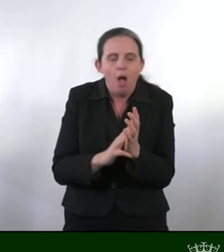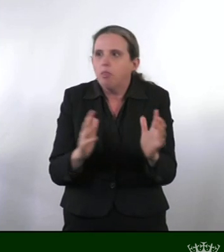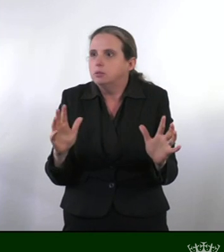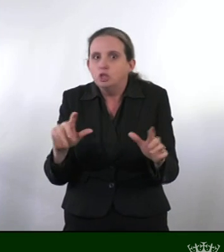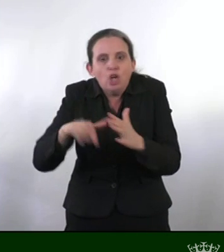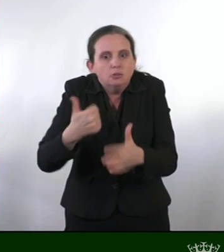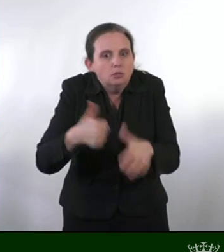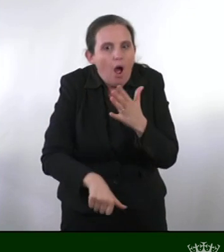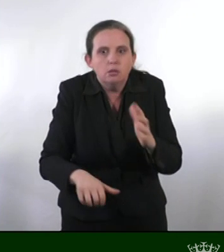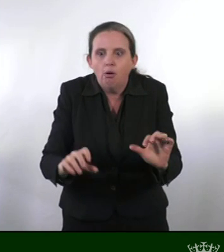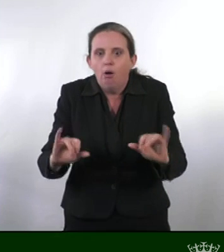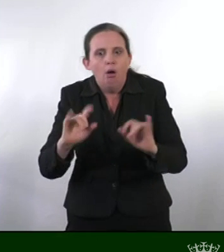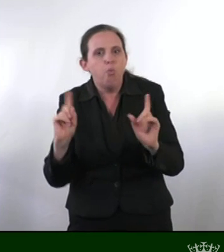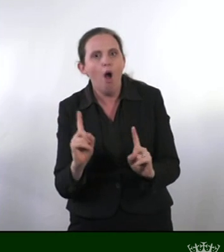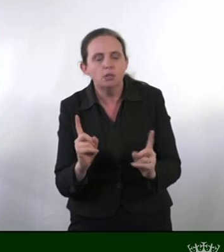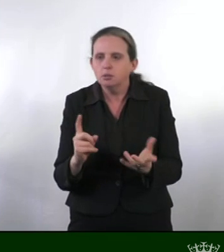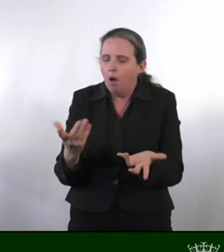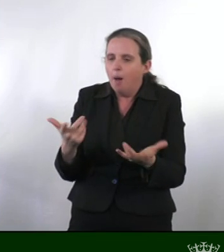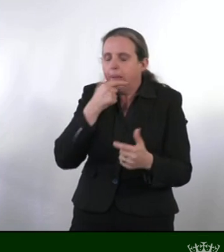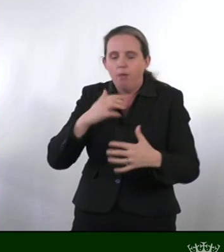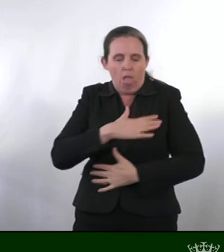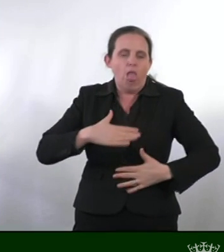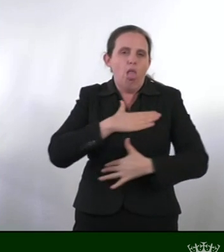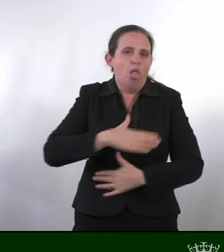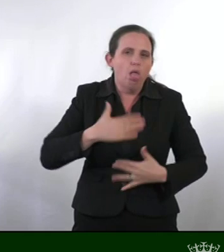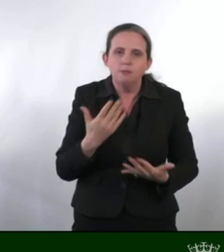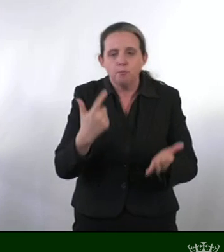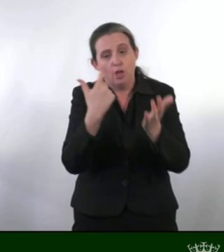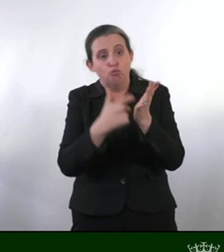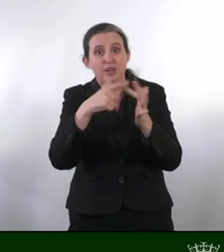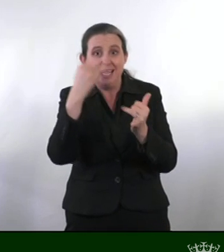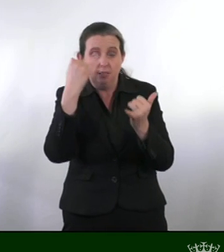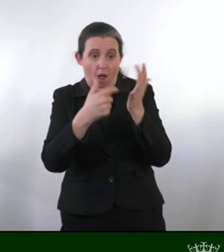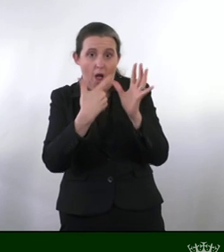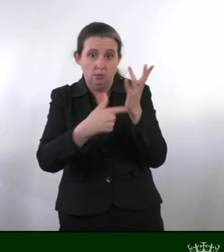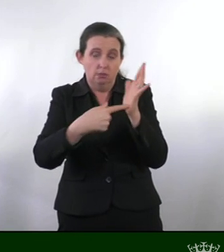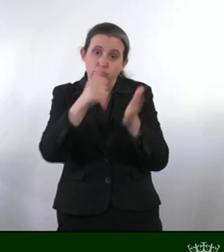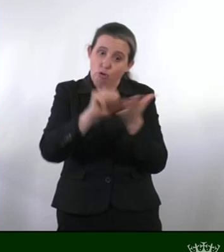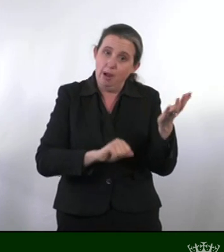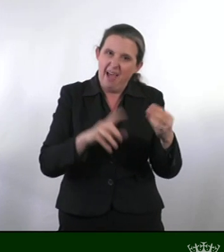Restart, announced today, must meet three key tests to be effective.